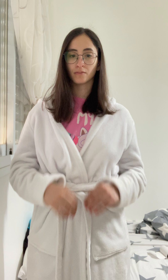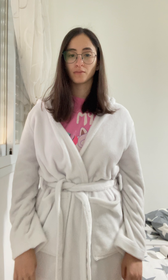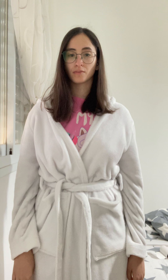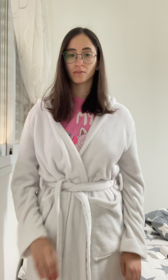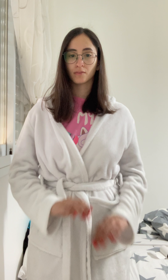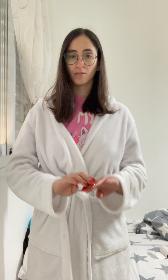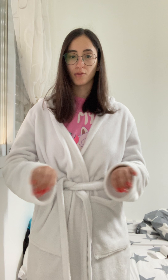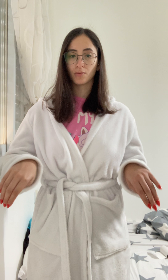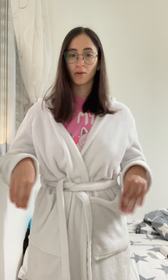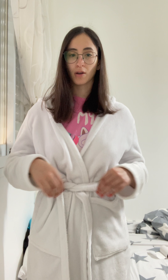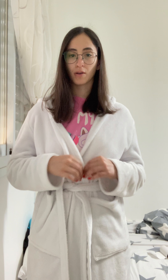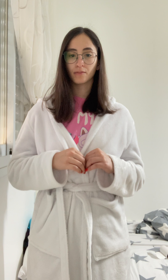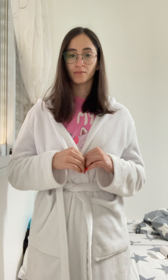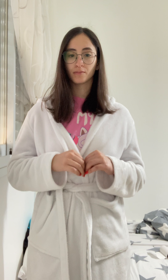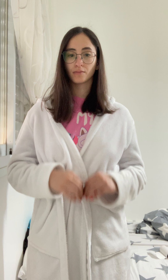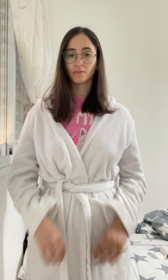משפחה